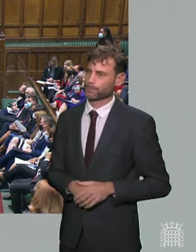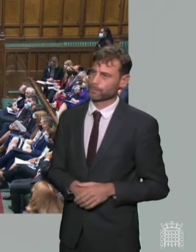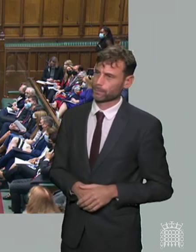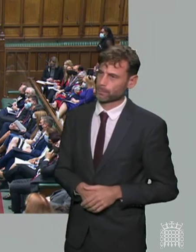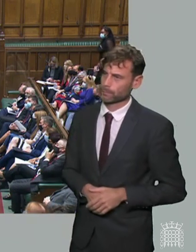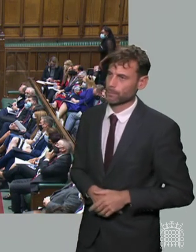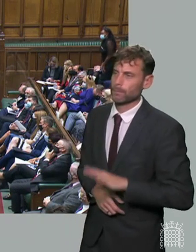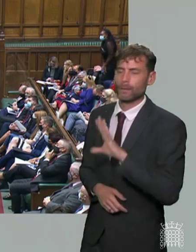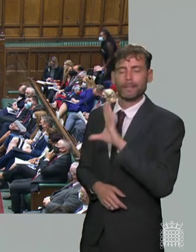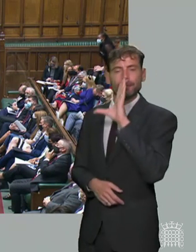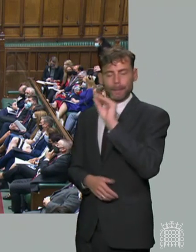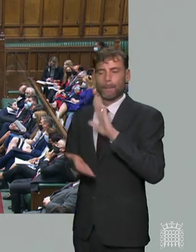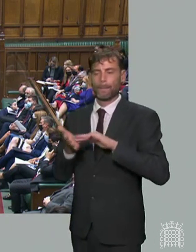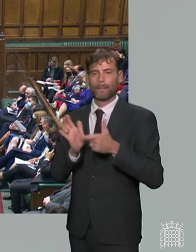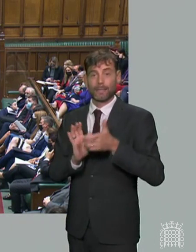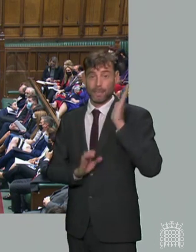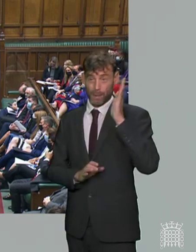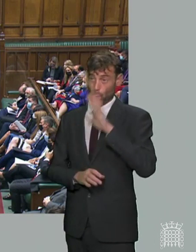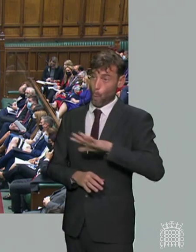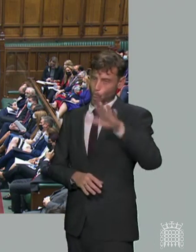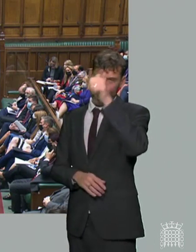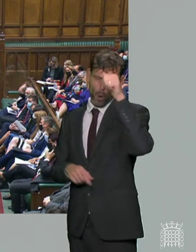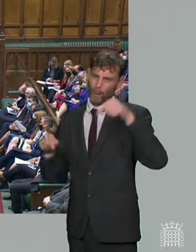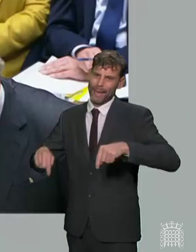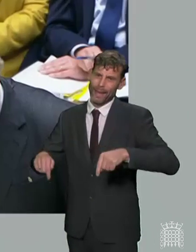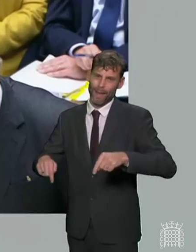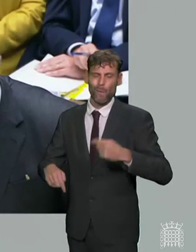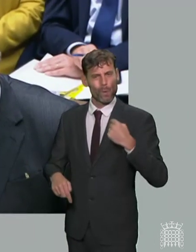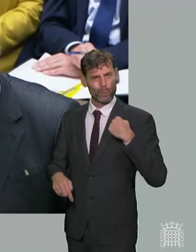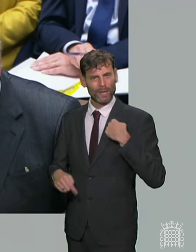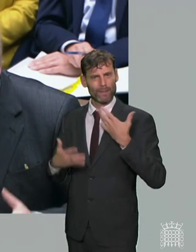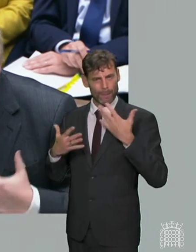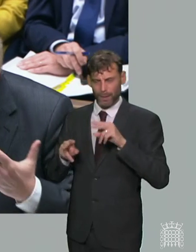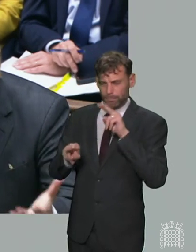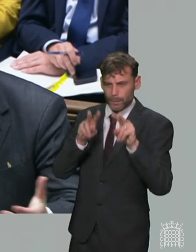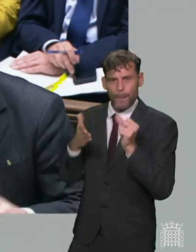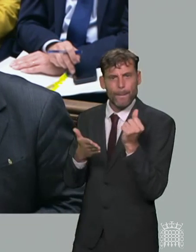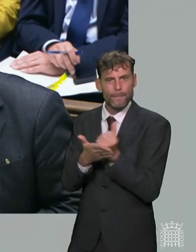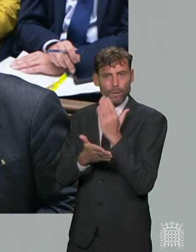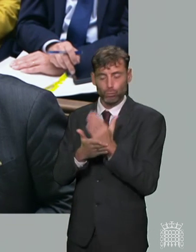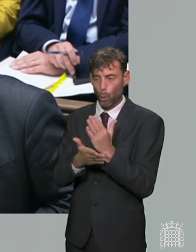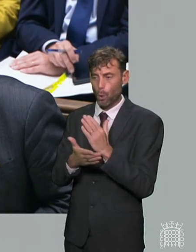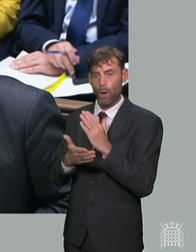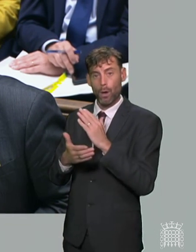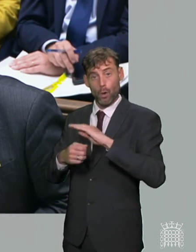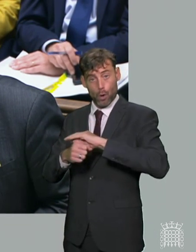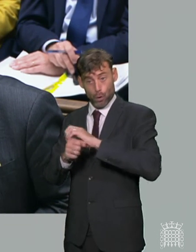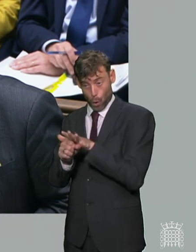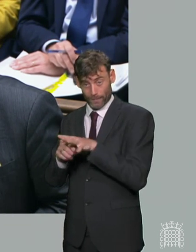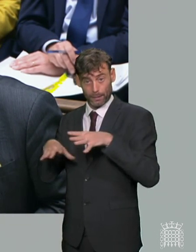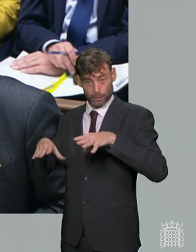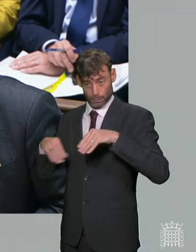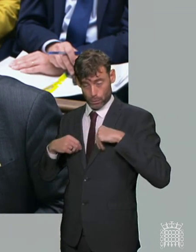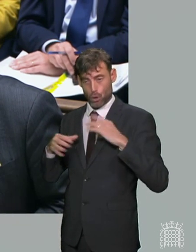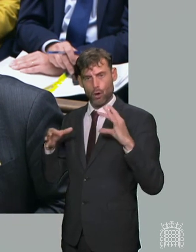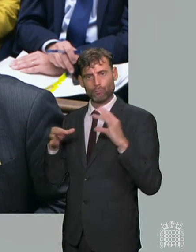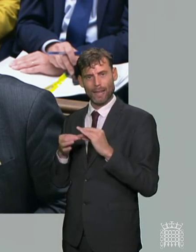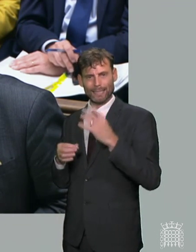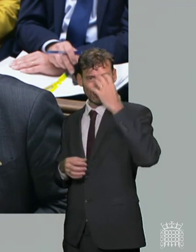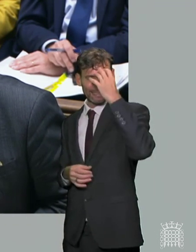As the whole House will know, what we have done is make sure that everybody who gets covid-related statutory sick pay gets it on day one.